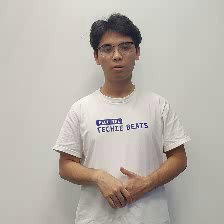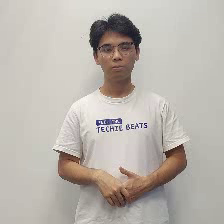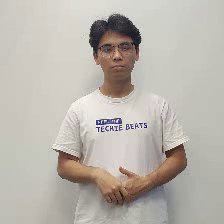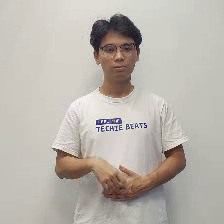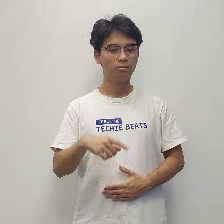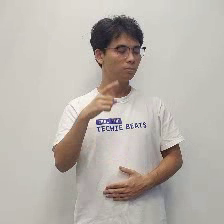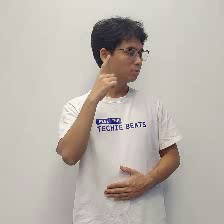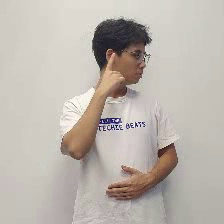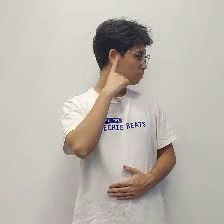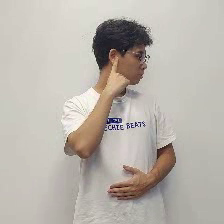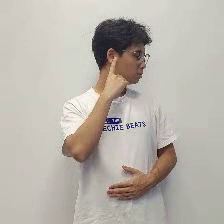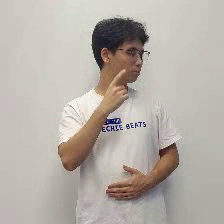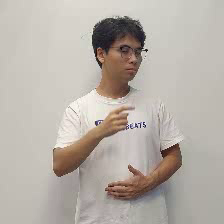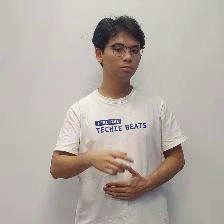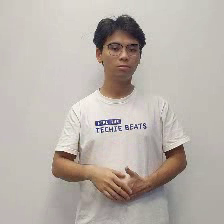Nghe